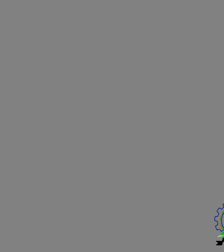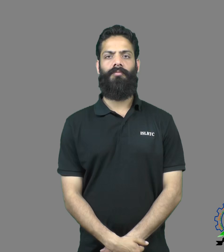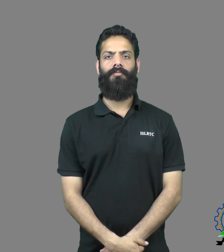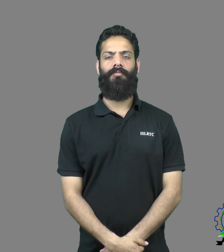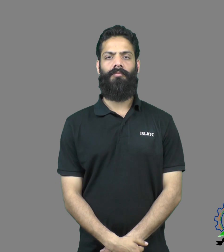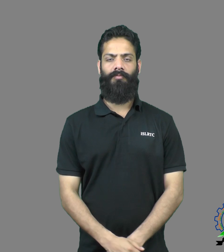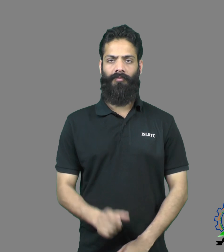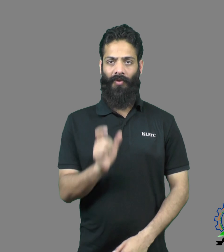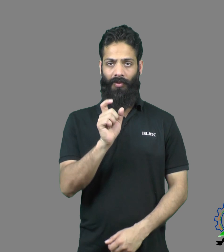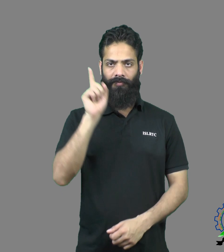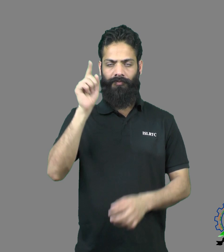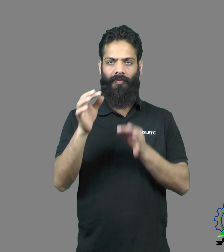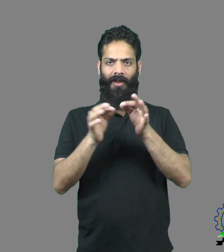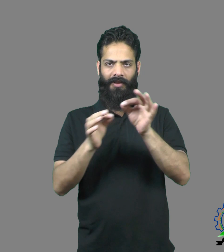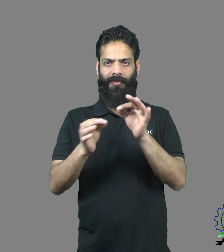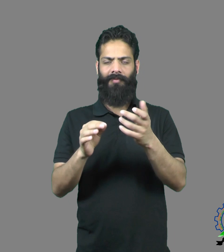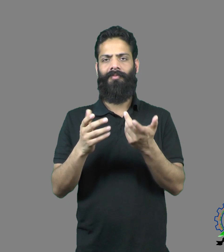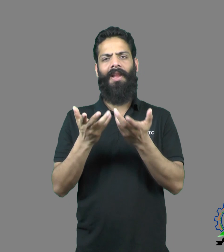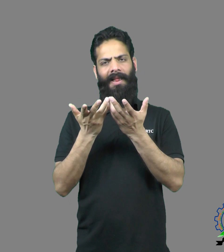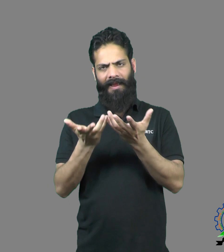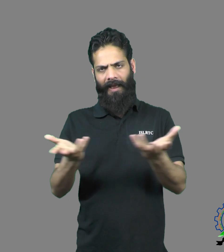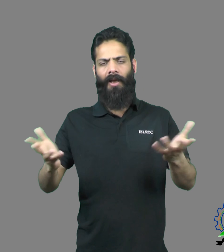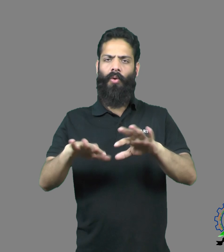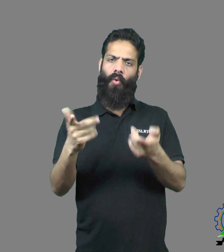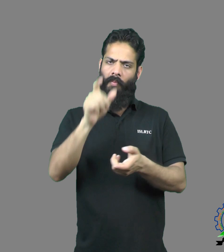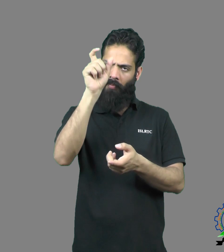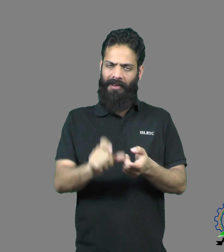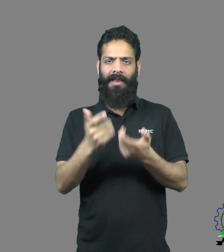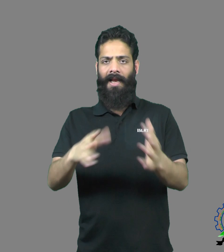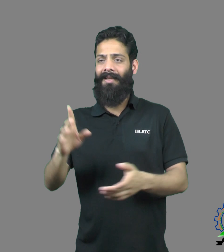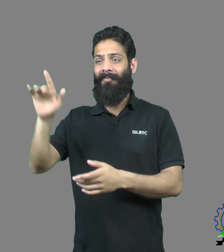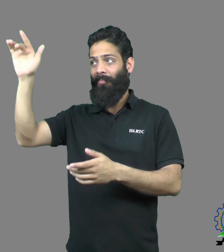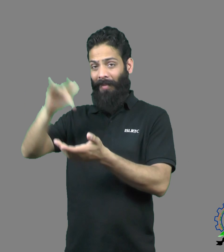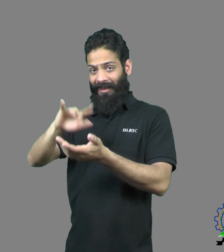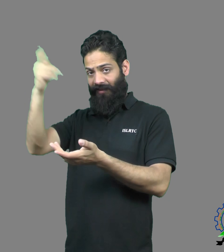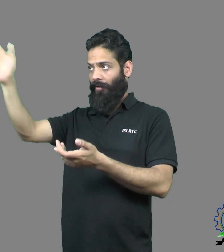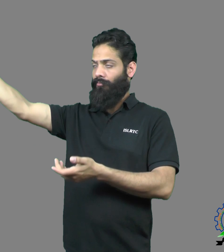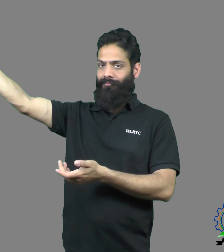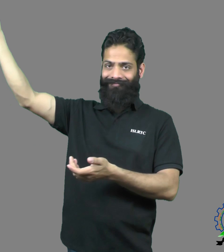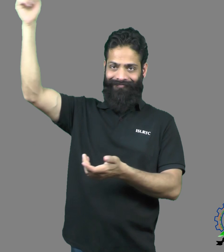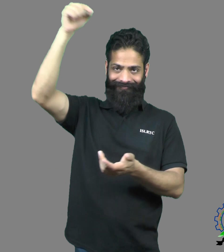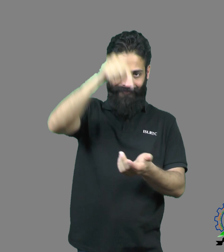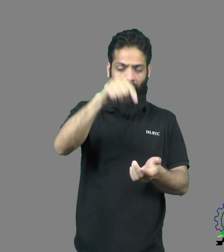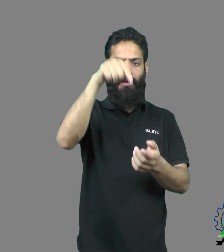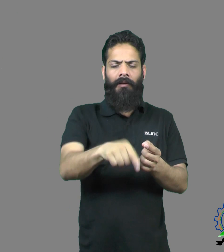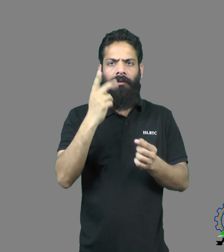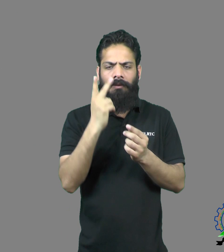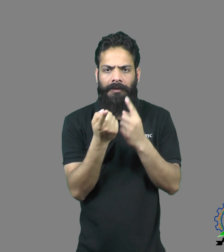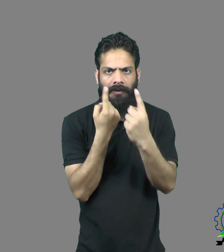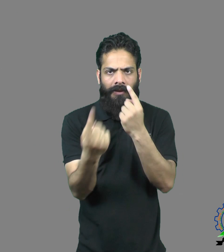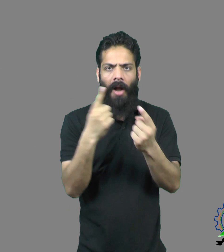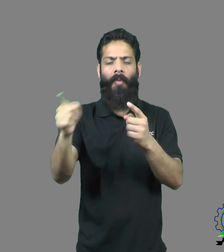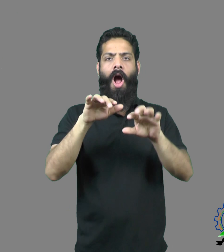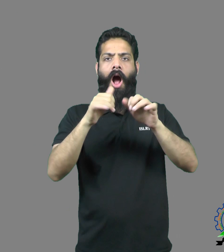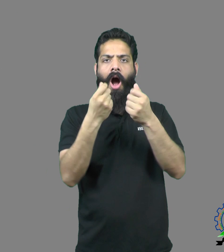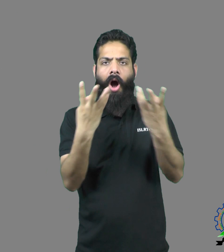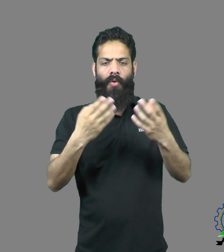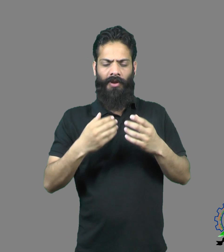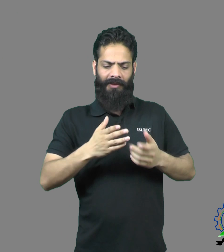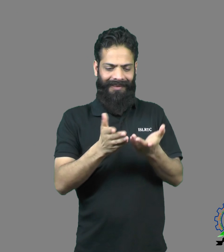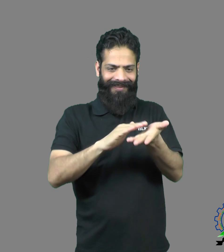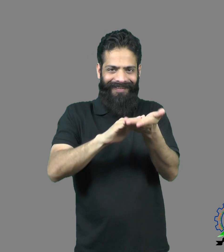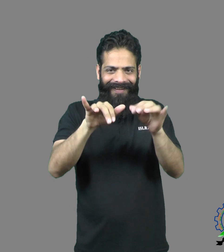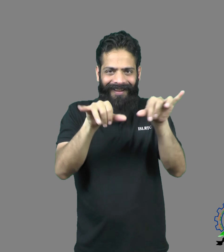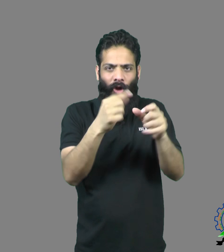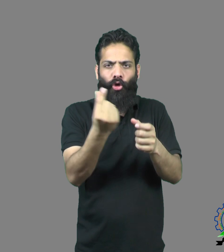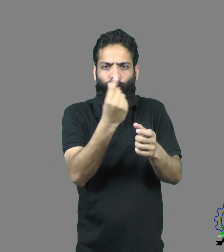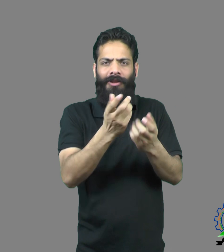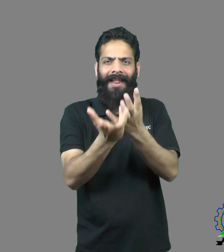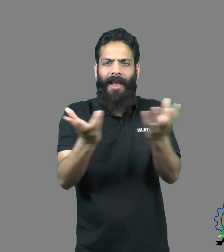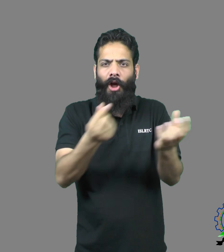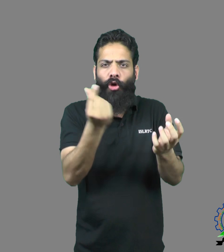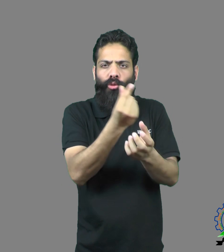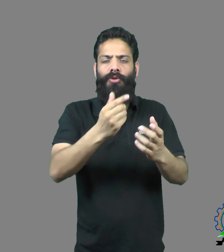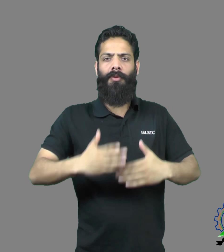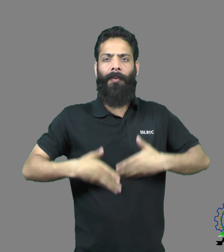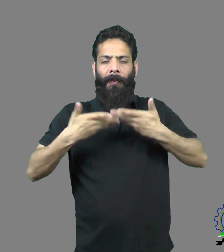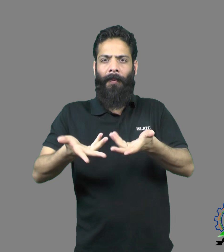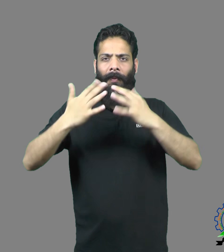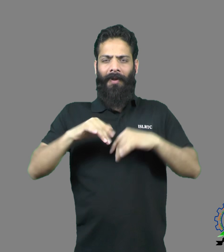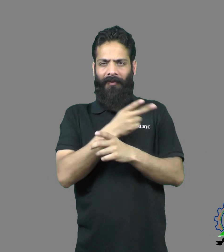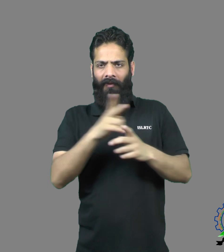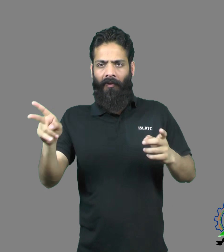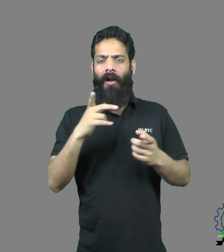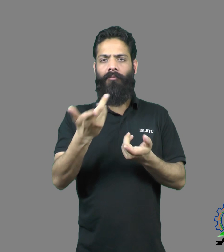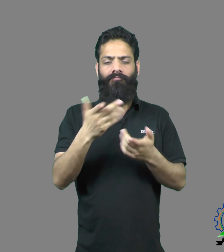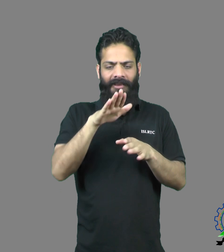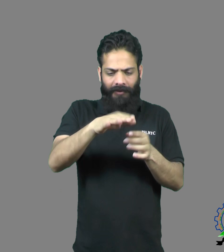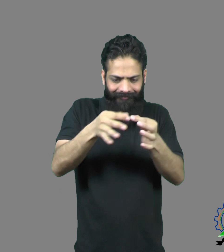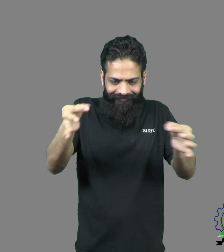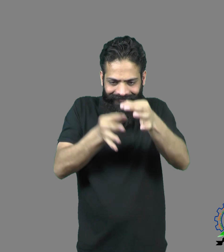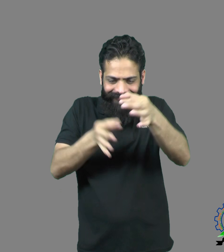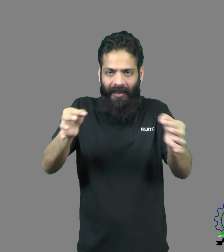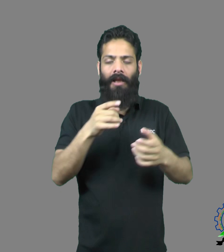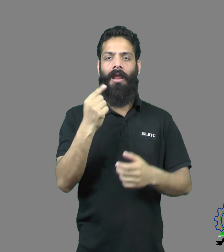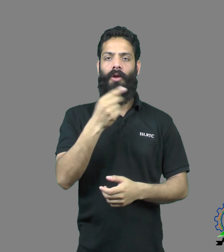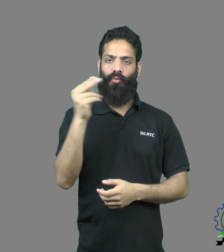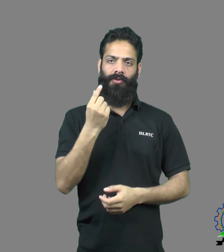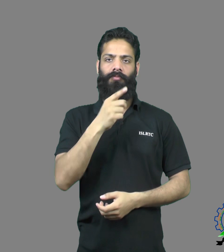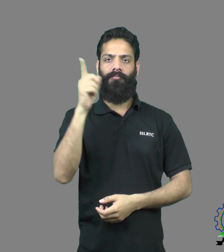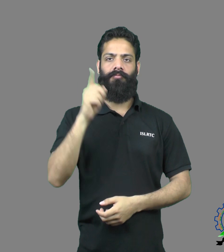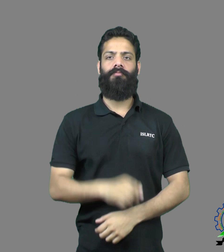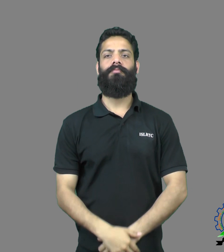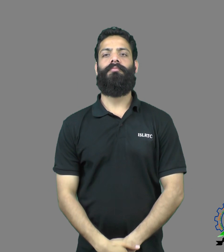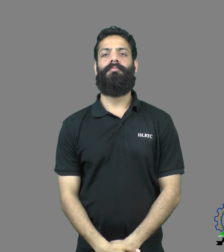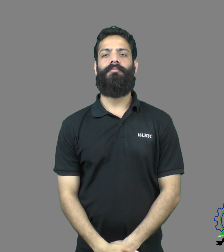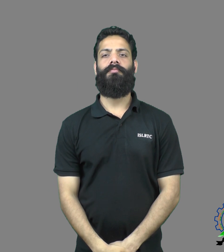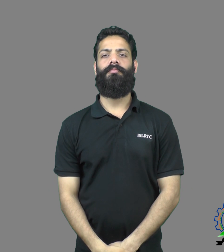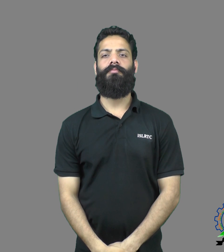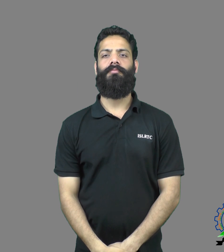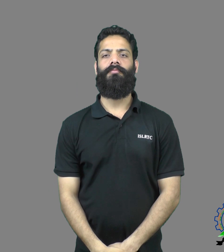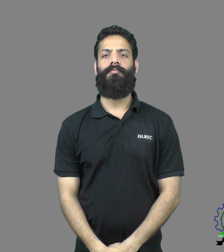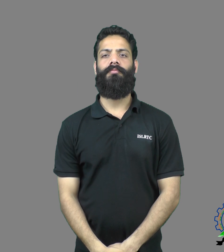Appropriated Carrying Capacity